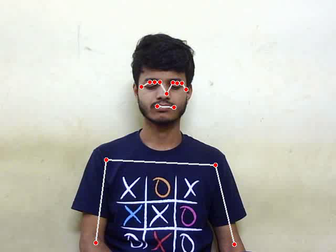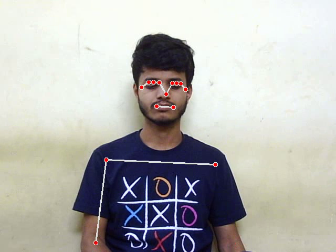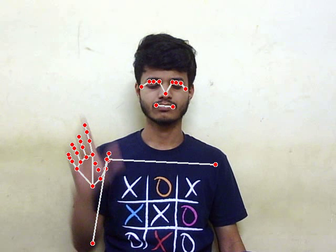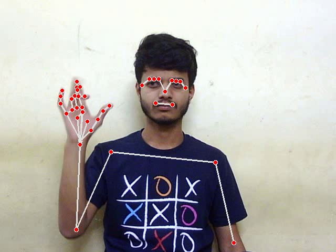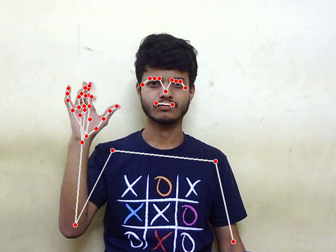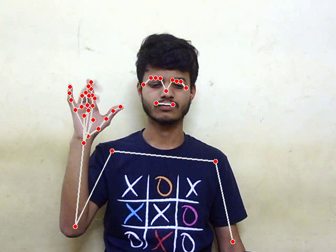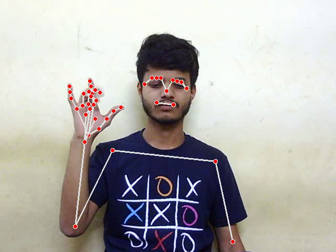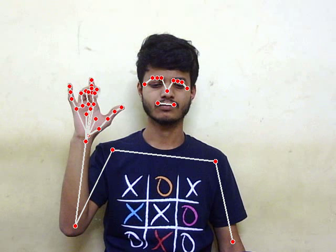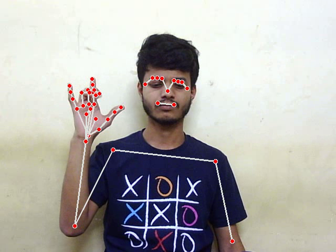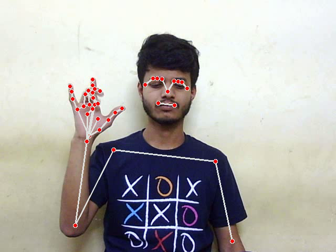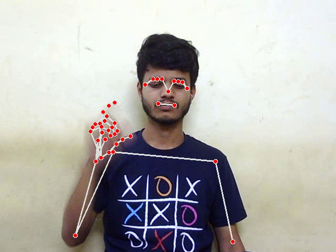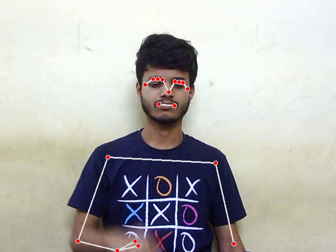why